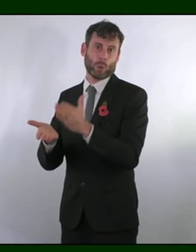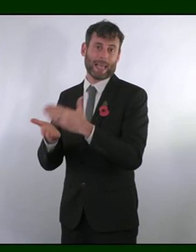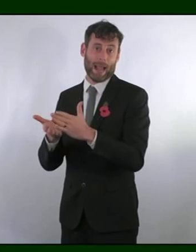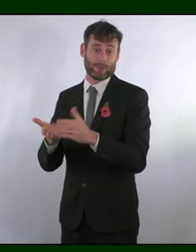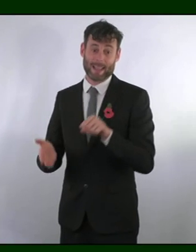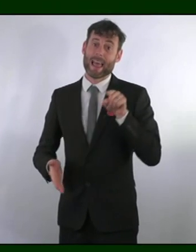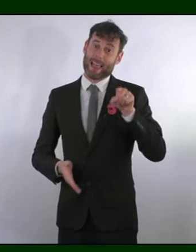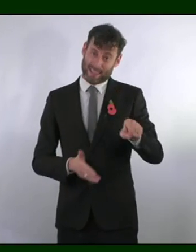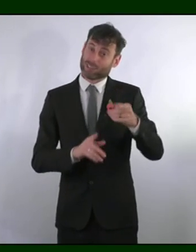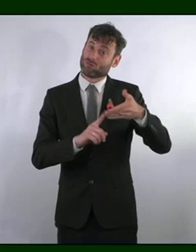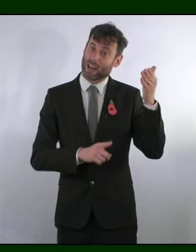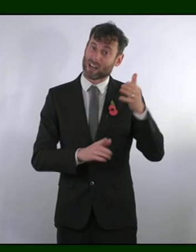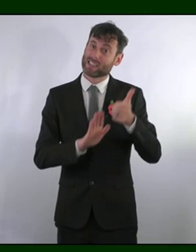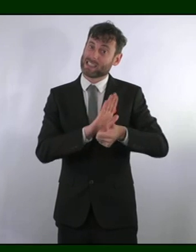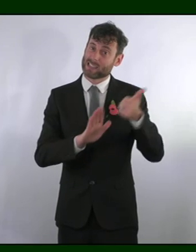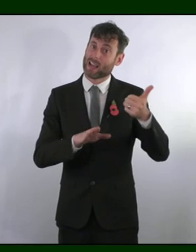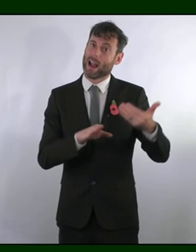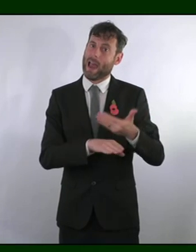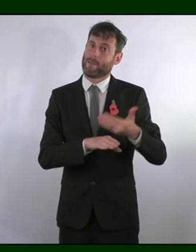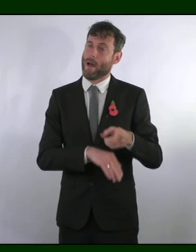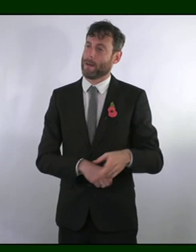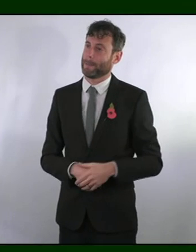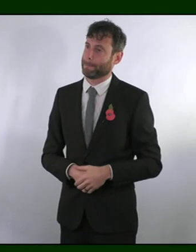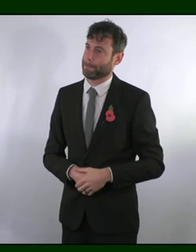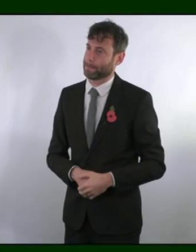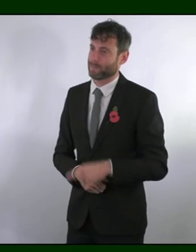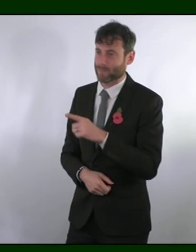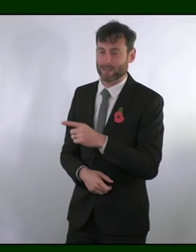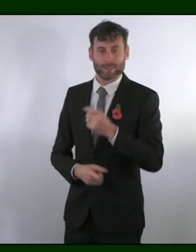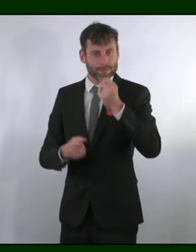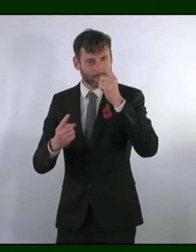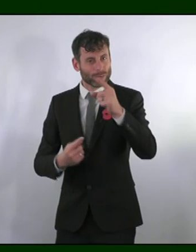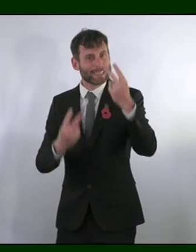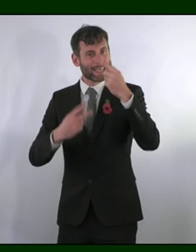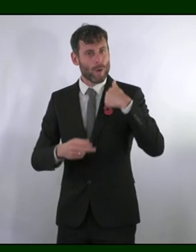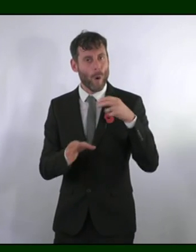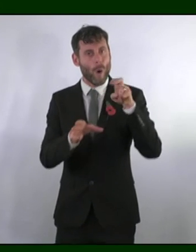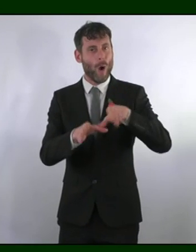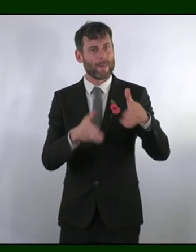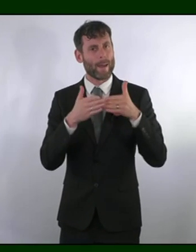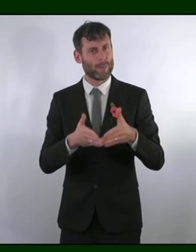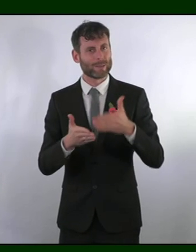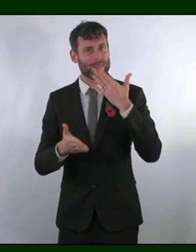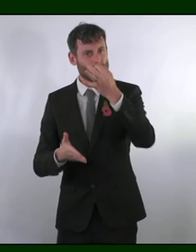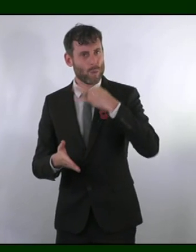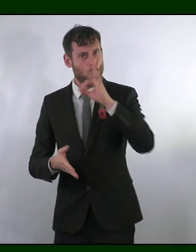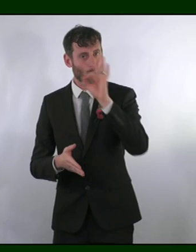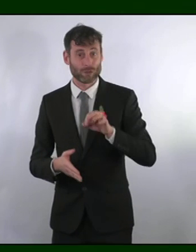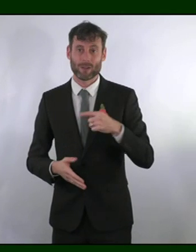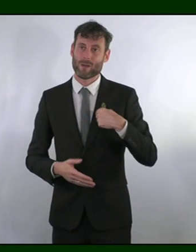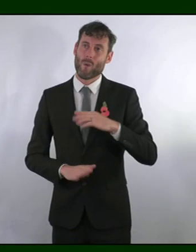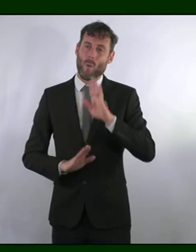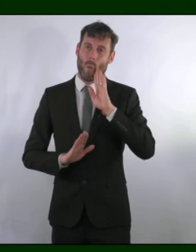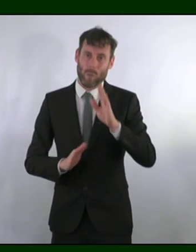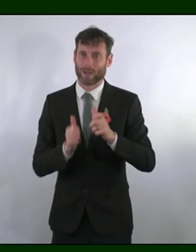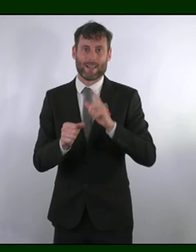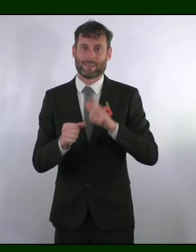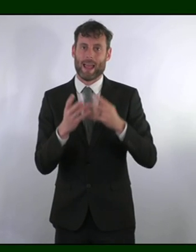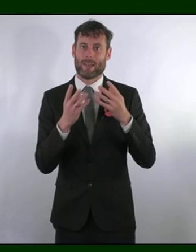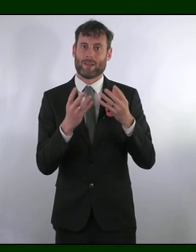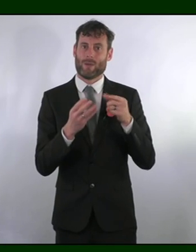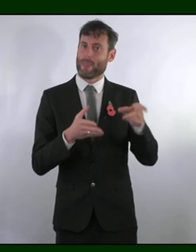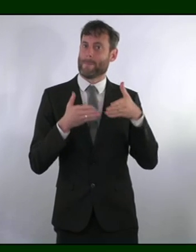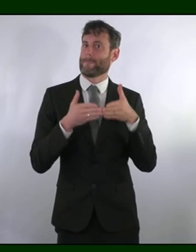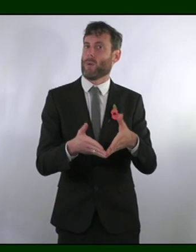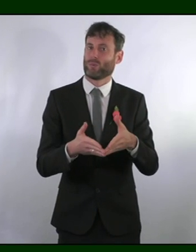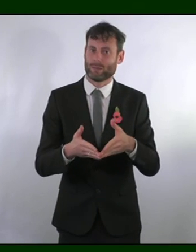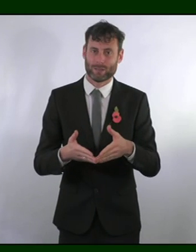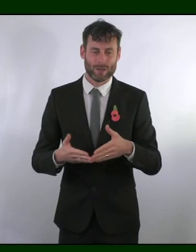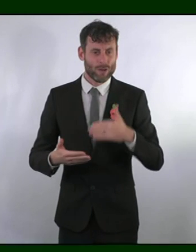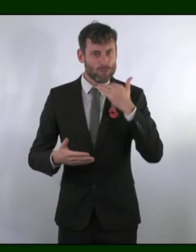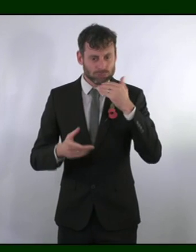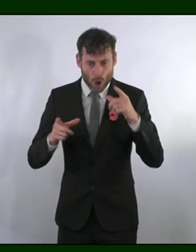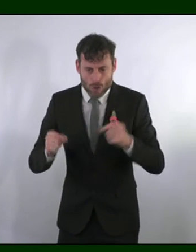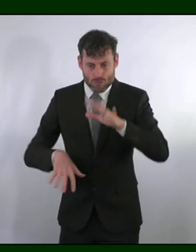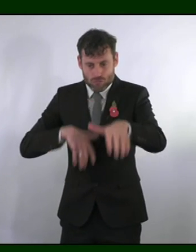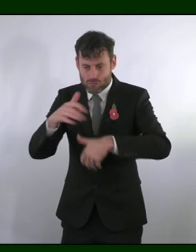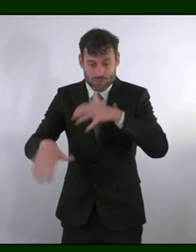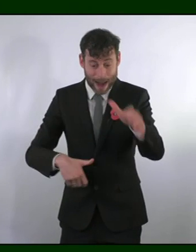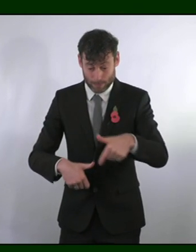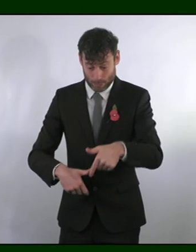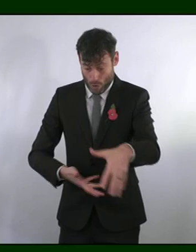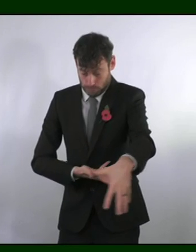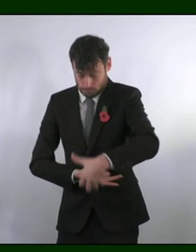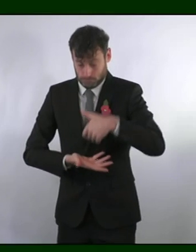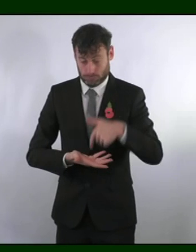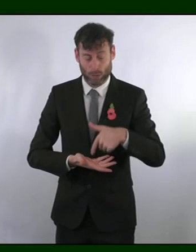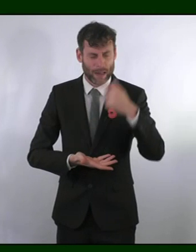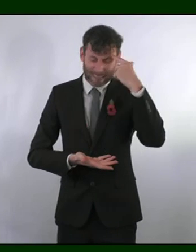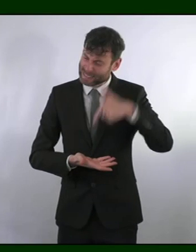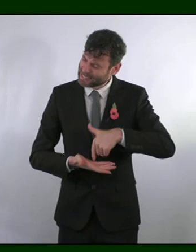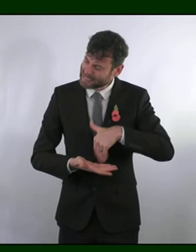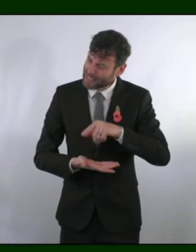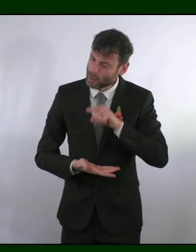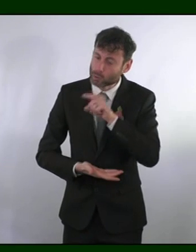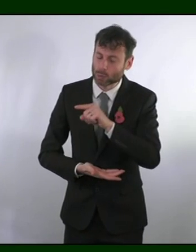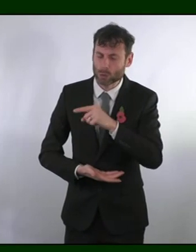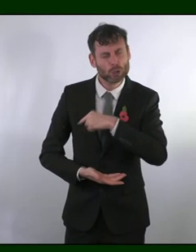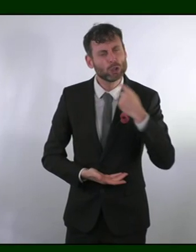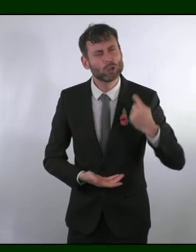I am grateful to the right hon. Gentleman. It is a subject in which I have a keen interest, because I had a wonderful morning on that crab boat where there were fantastic, prodigious quantities of crabs that, as I recollect, were being sold to China.